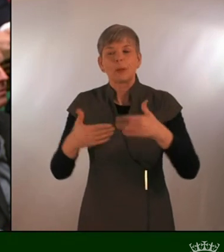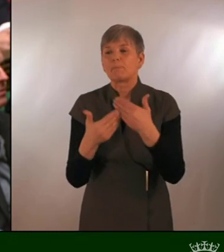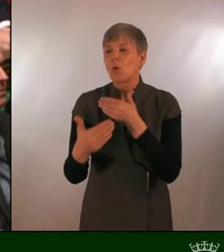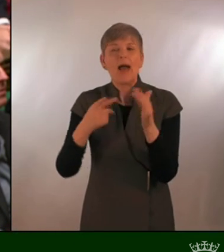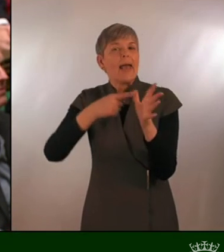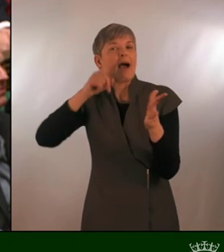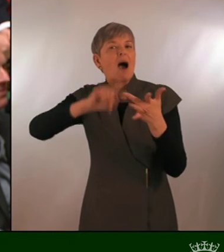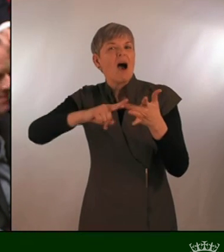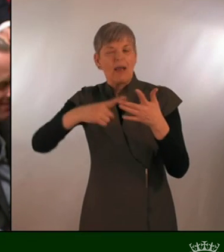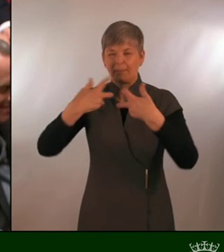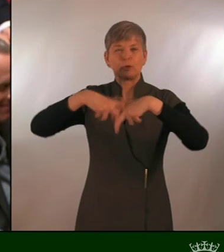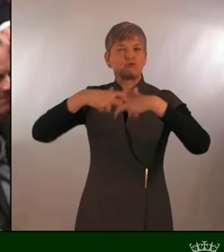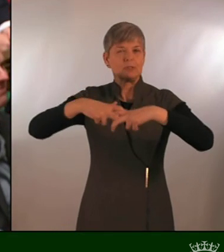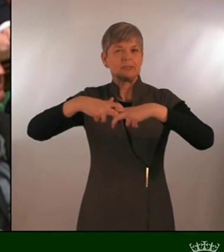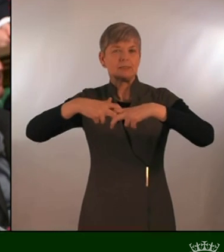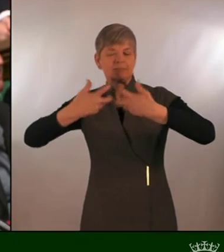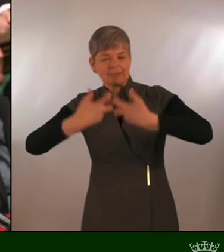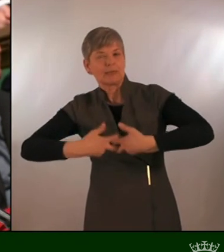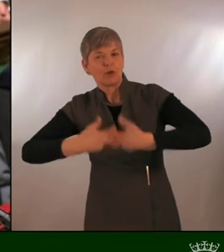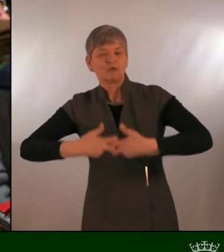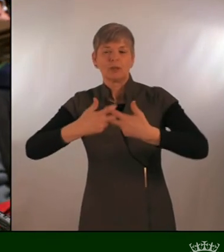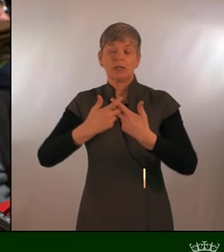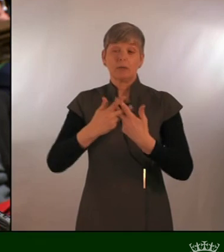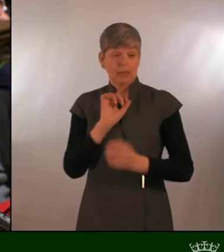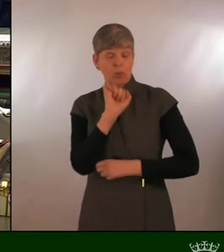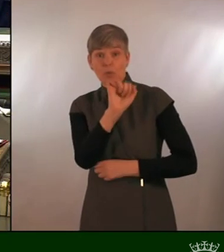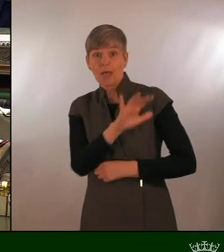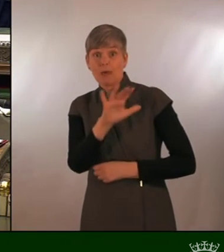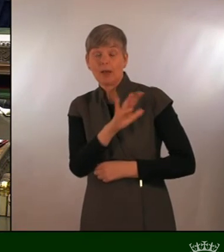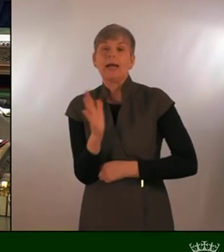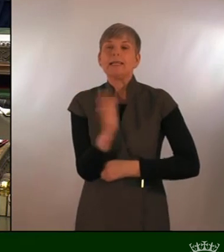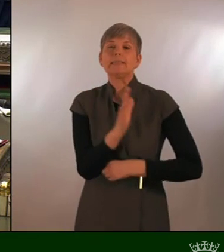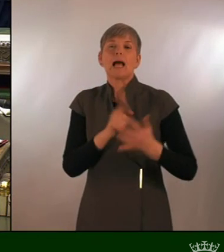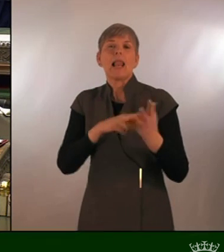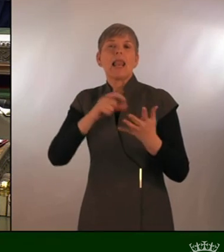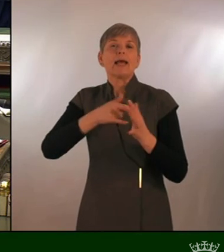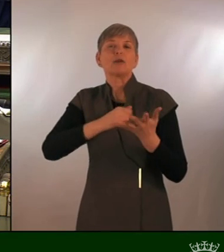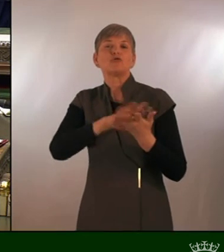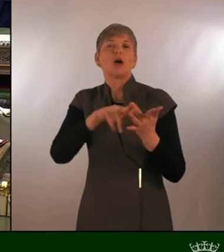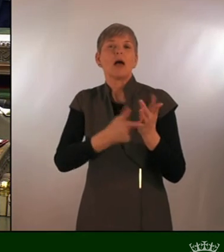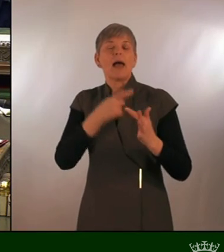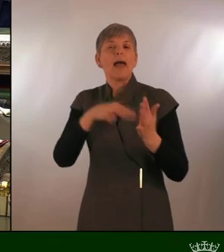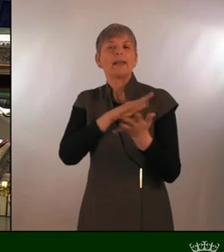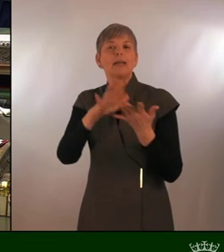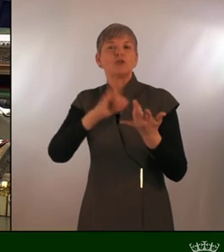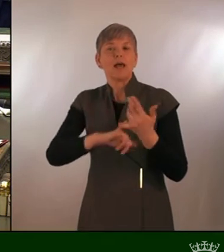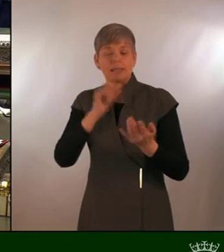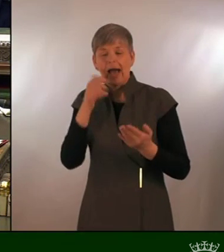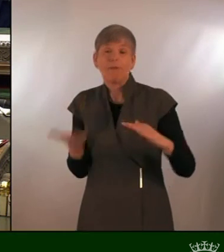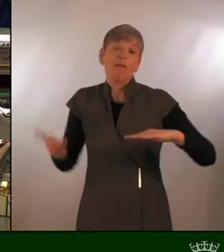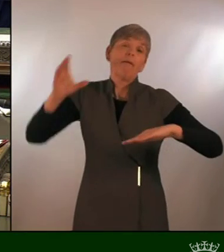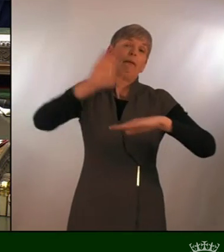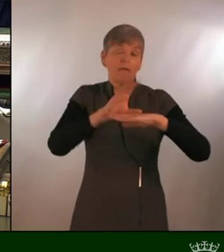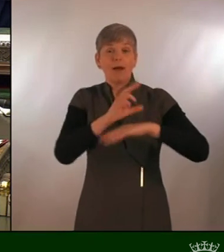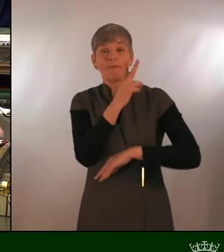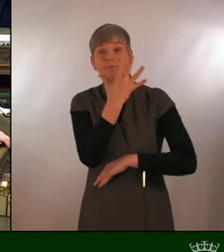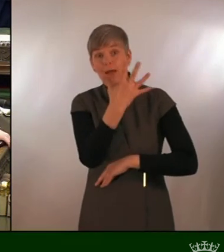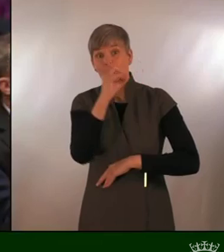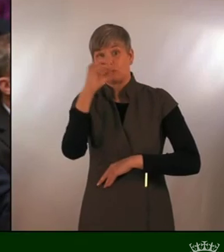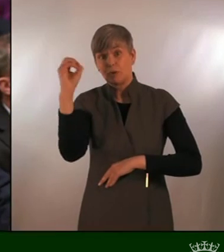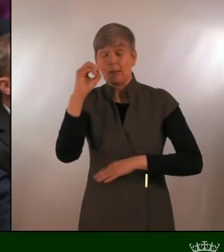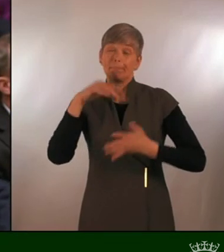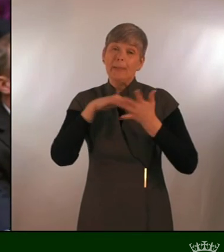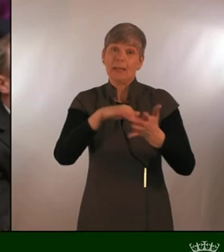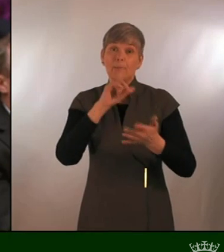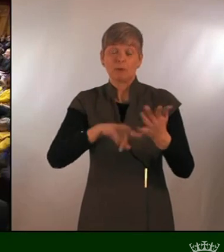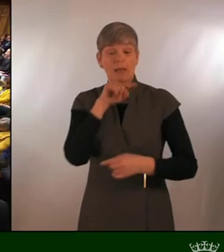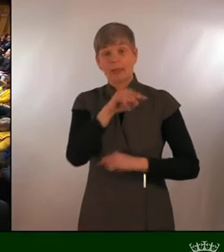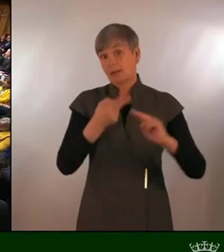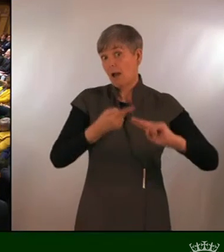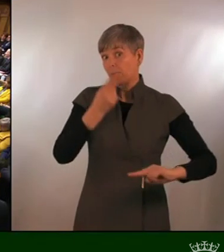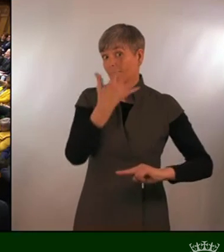We have put in another £200 million. In my honourable Friend’s area, the NHS East Lancashire is receiving over £500 million more—a cash increase of nearly 5% on last year.